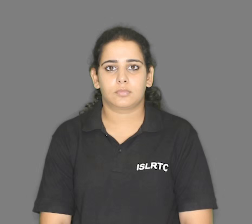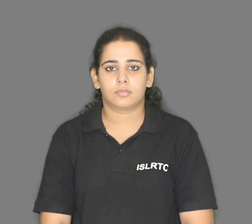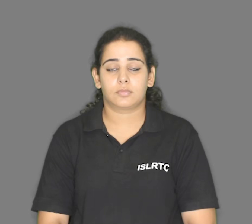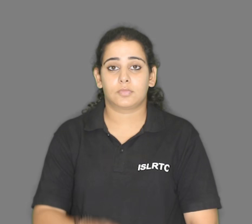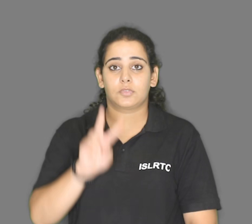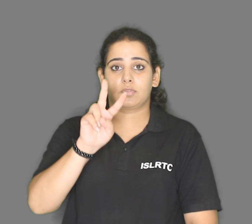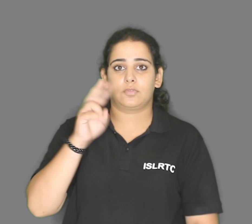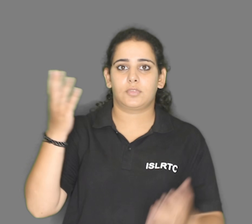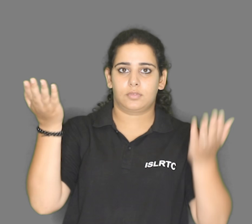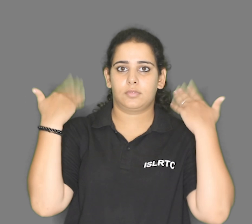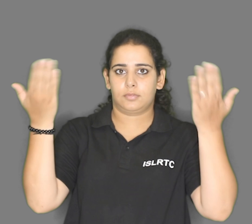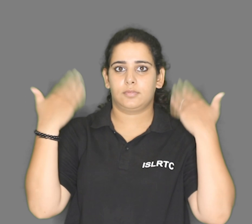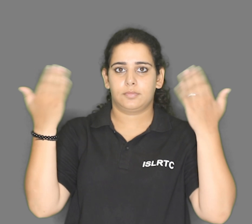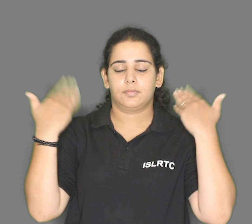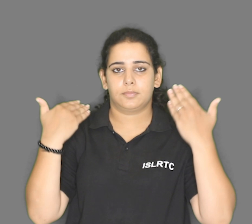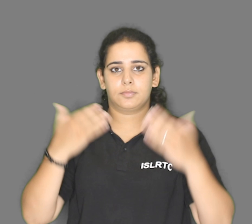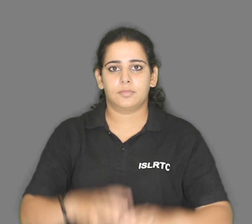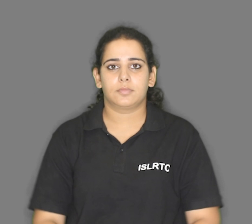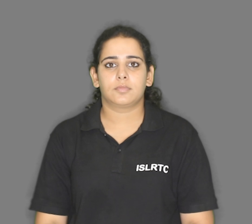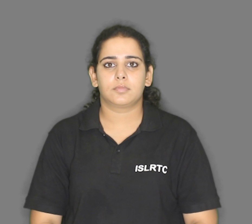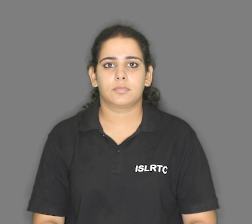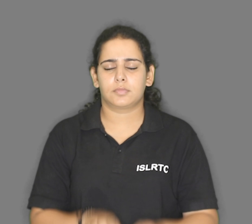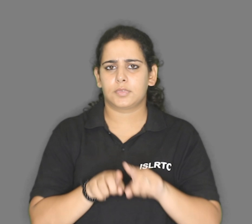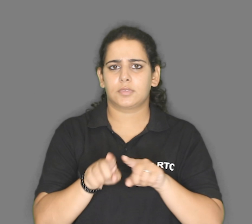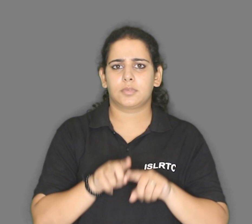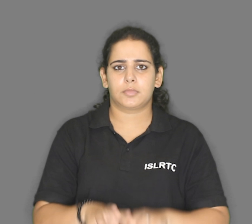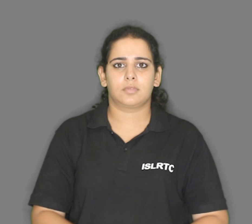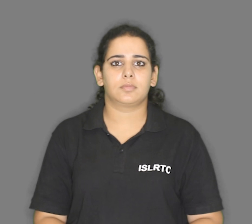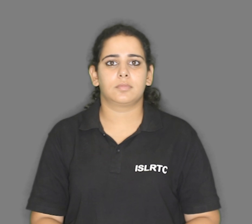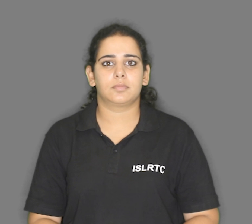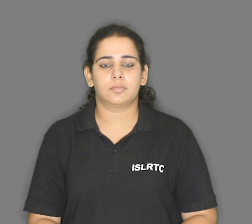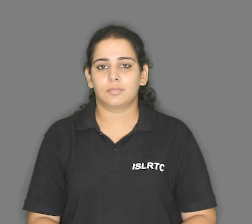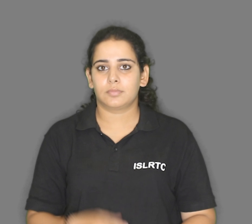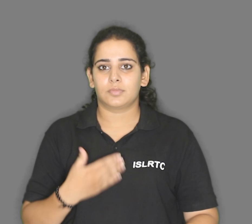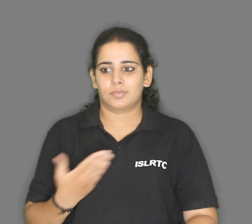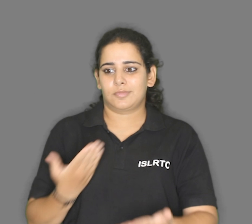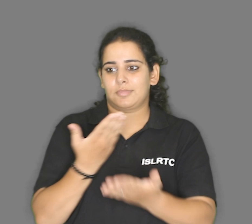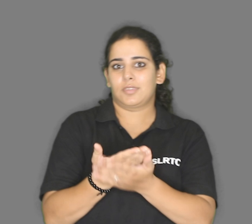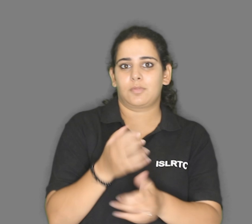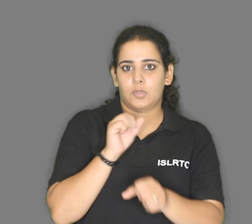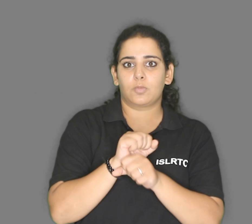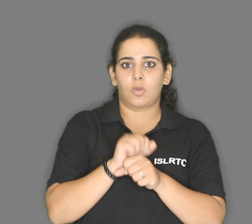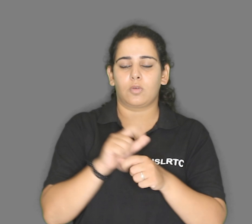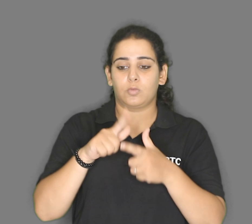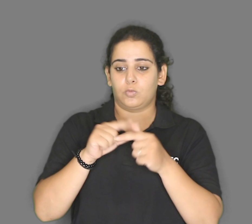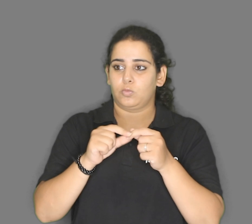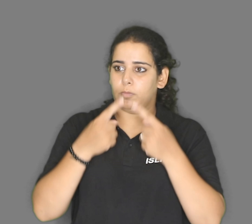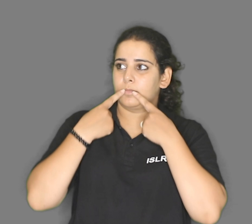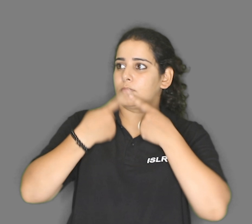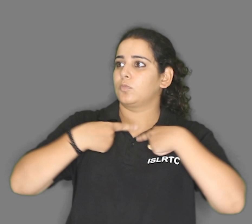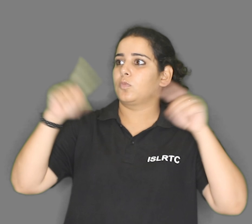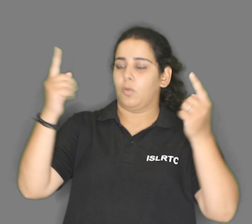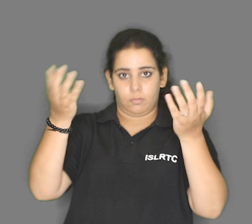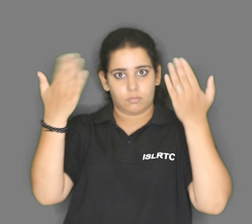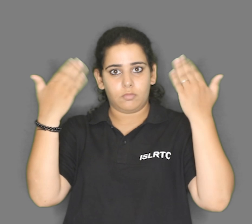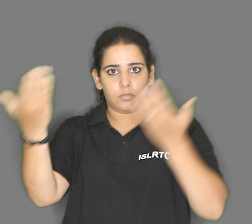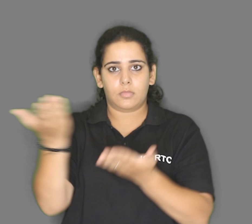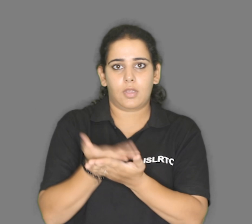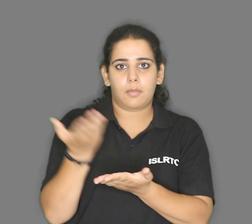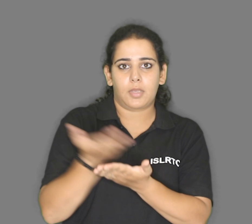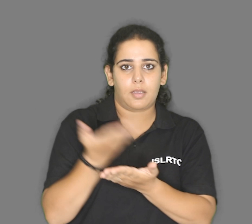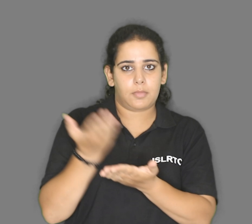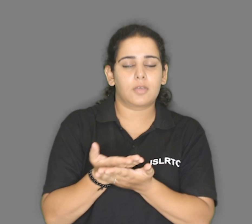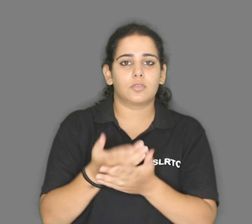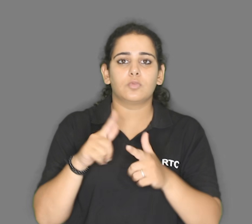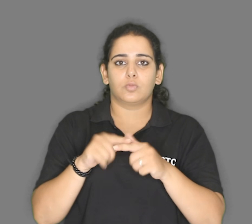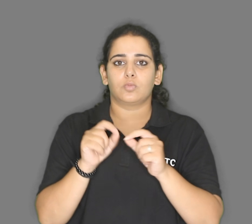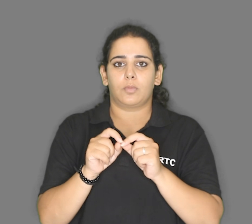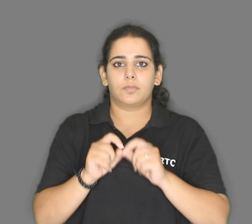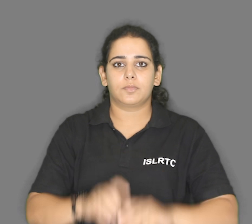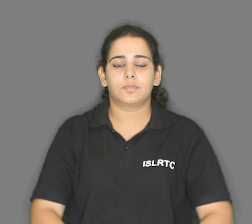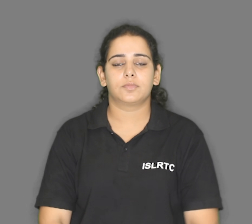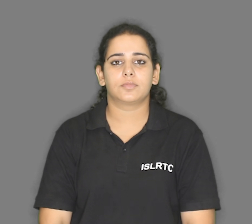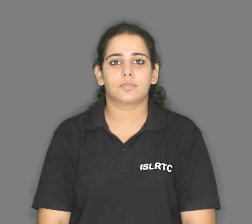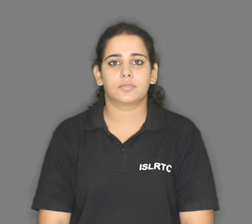Vacancy